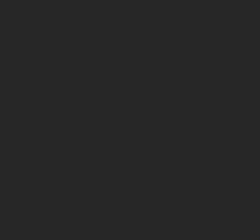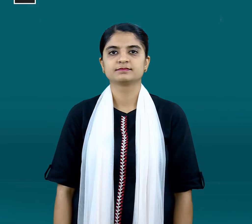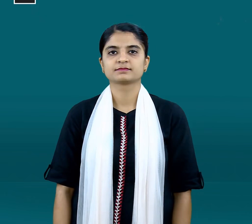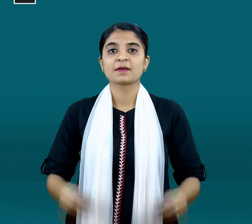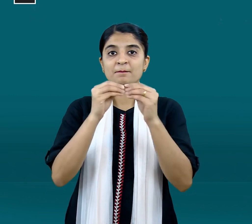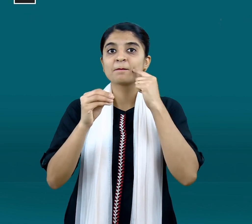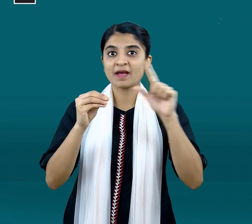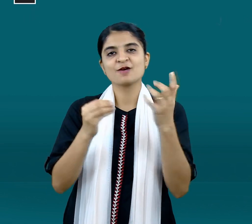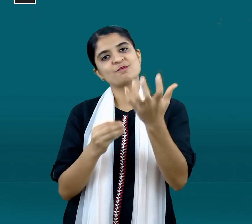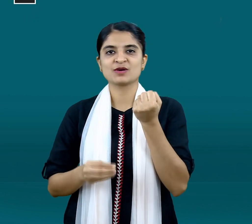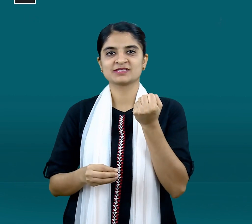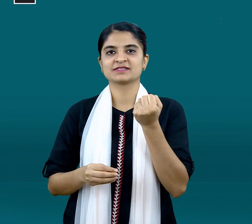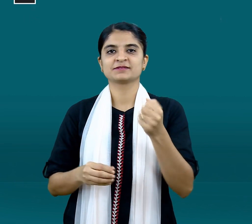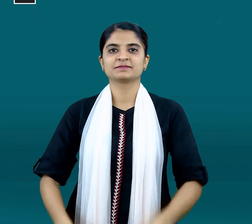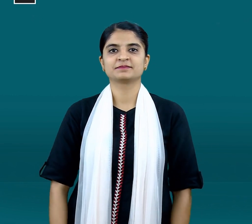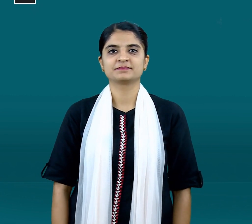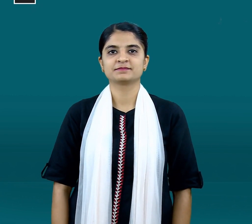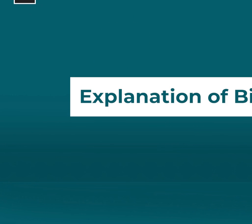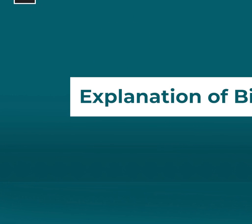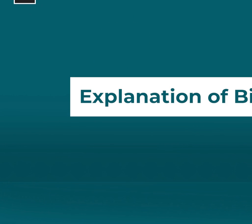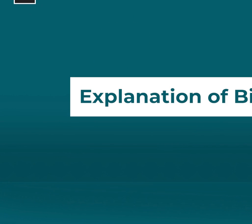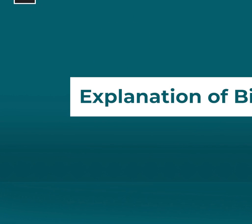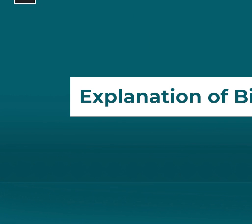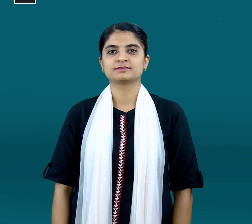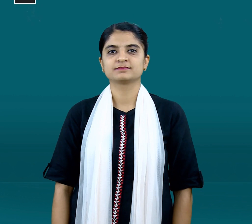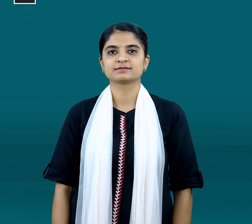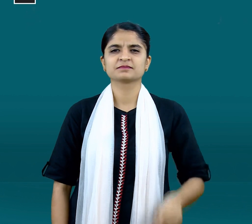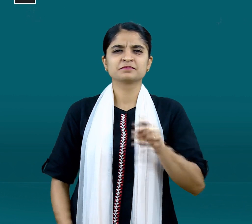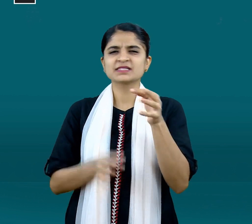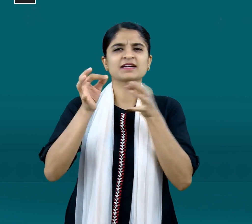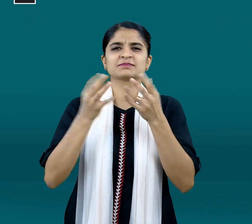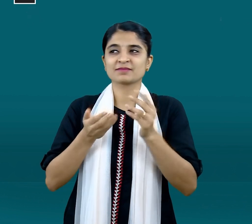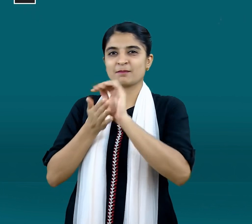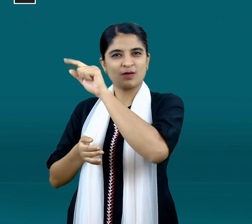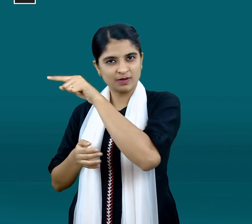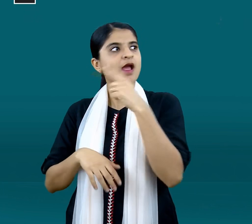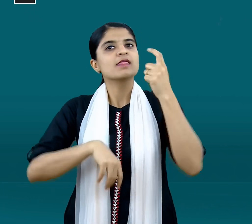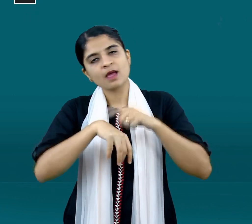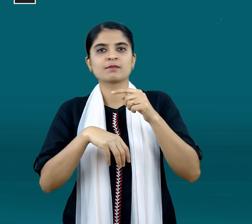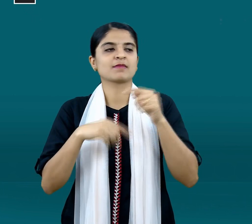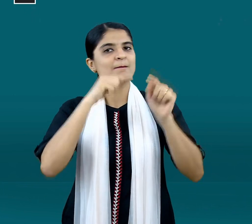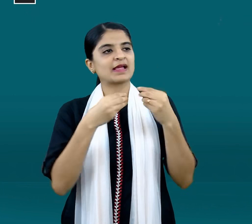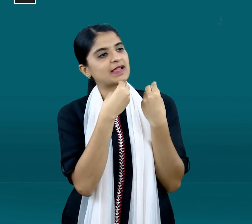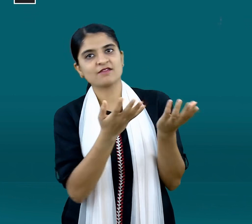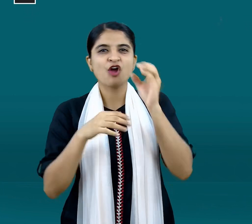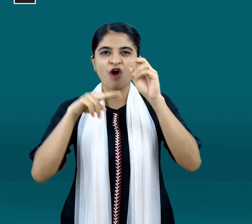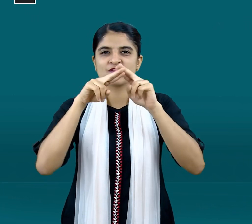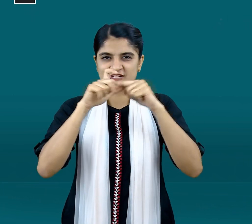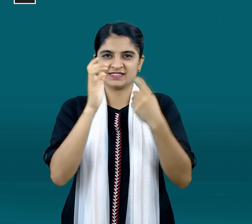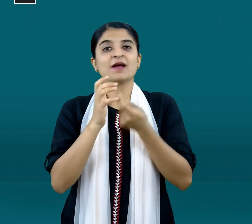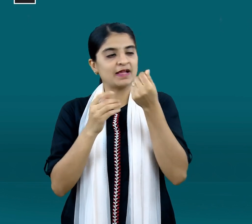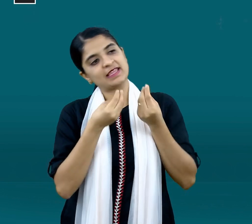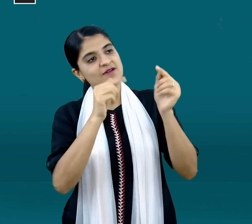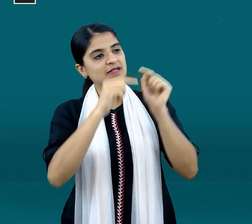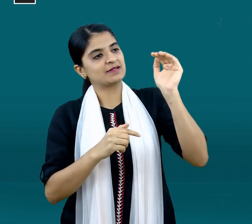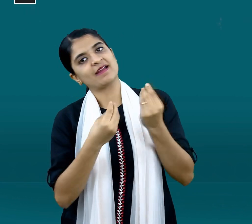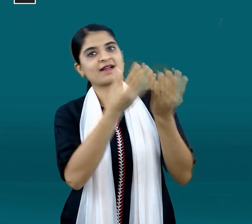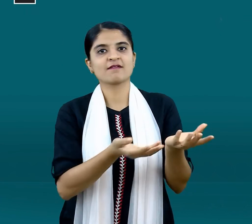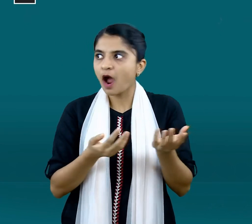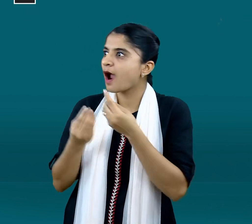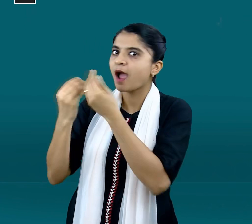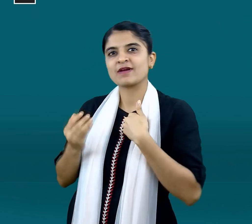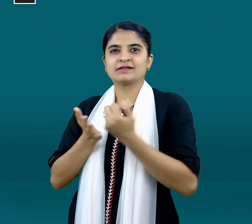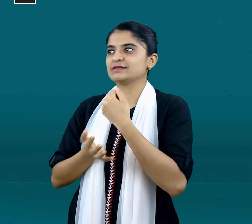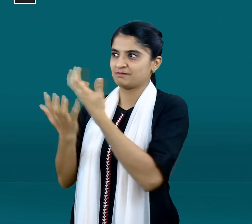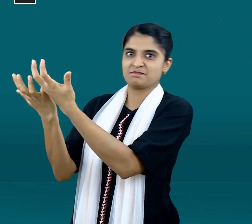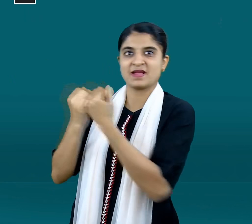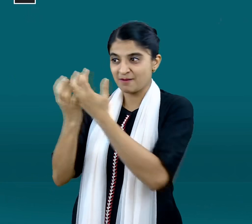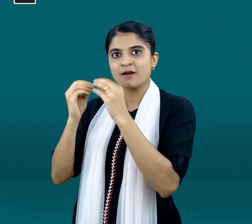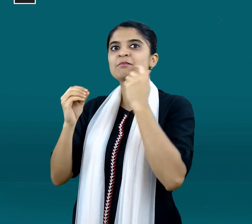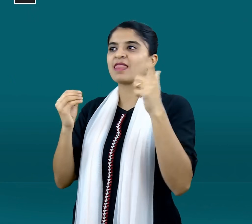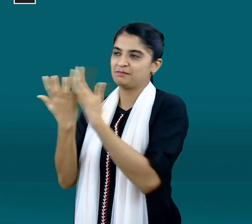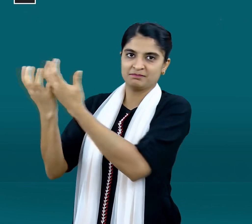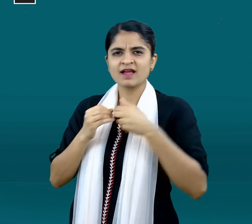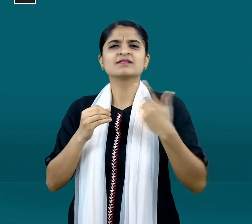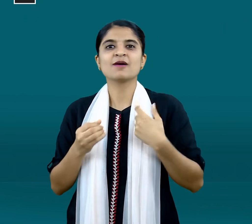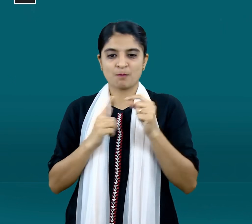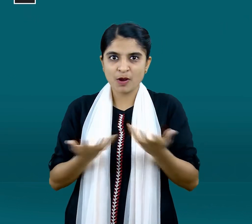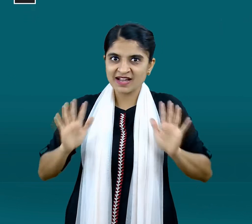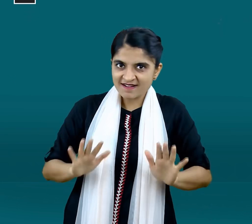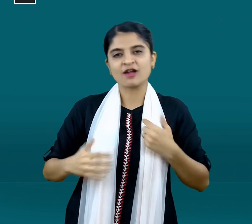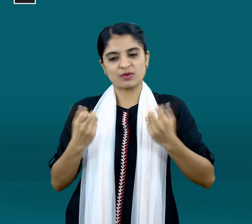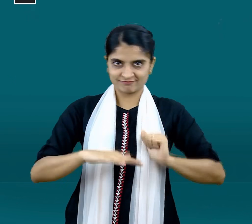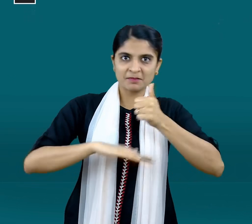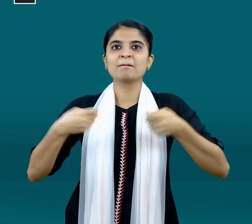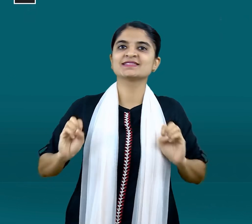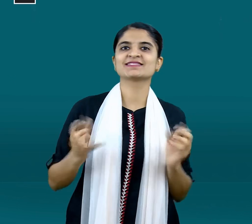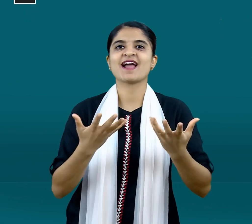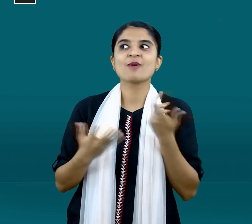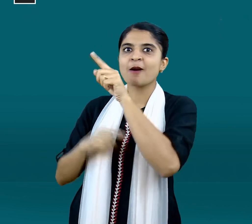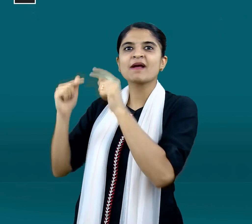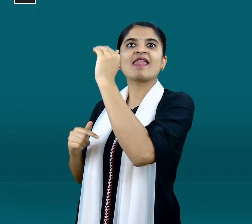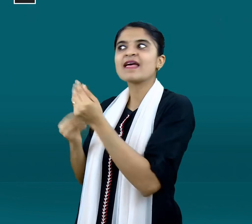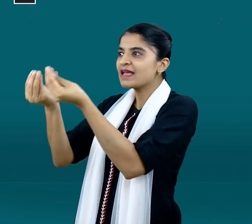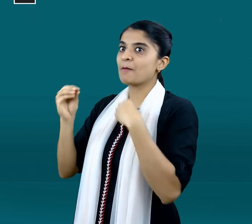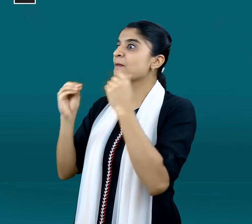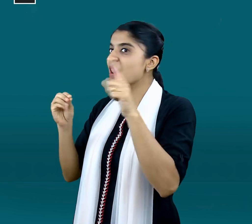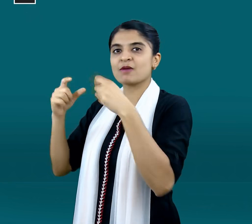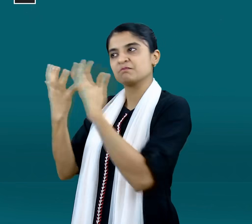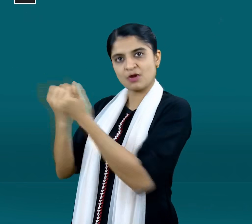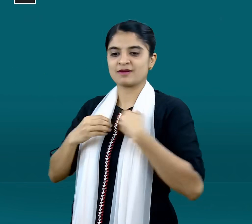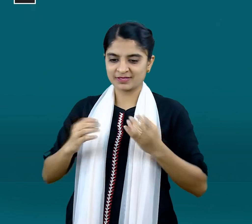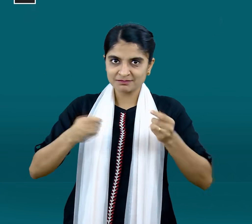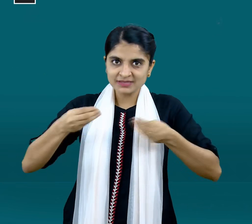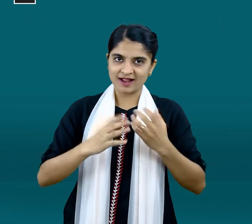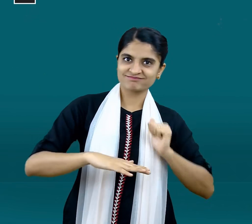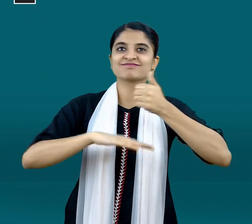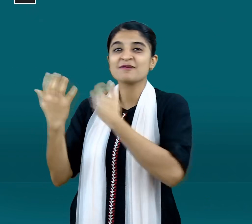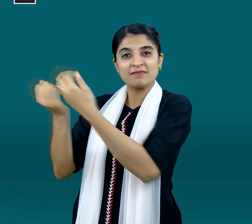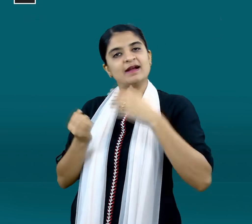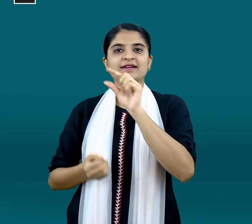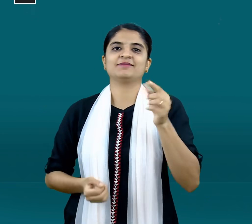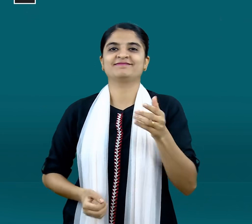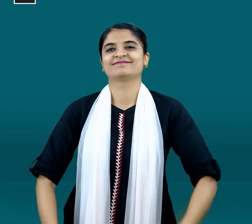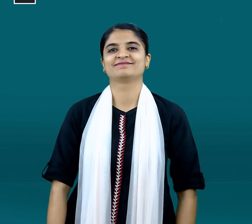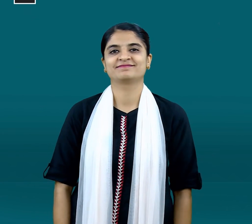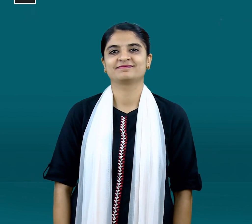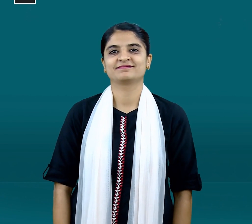Bills Purchased